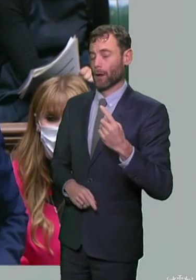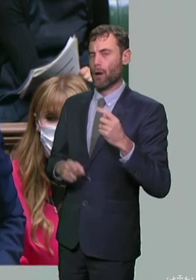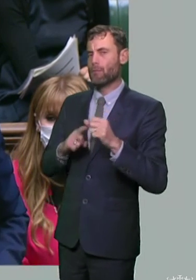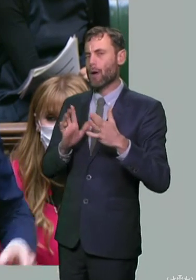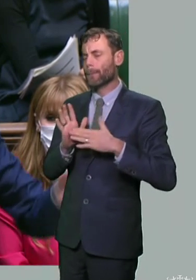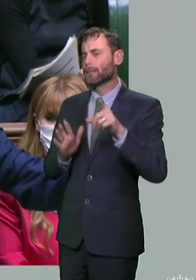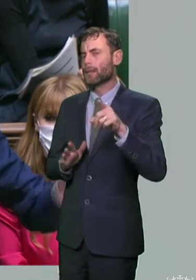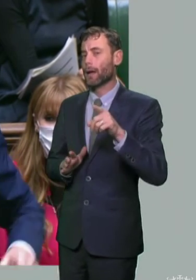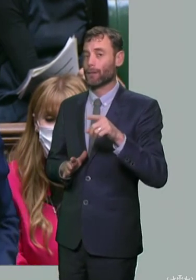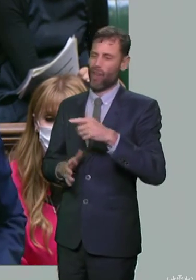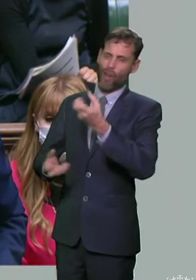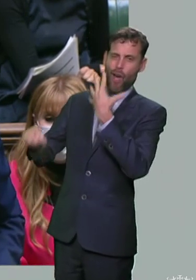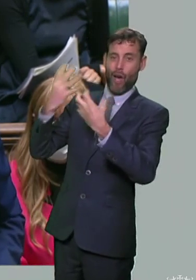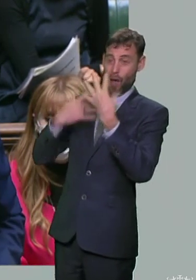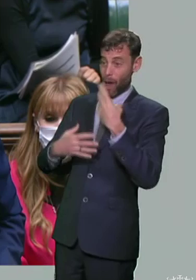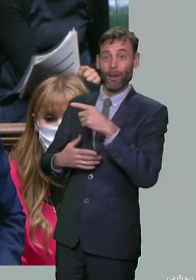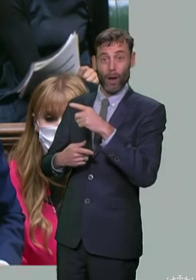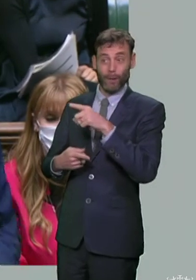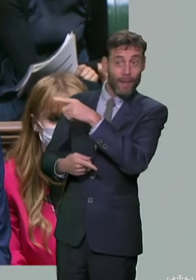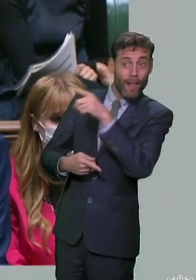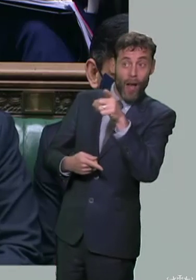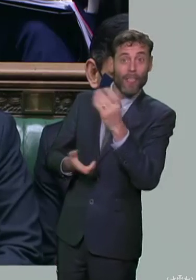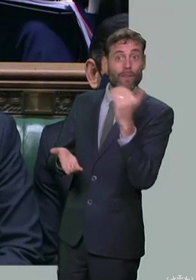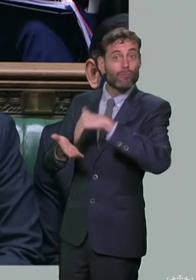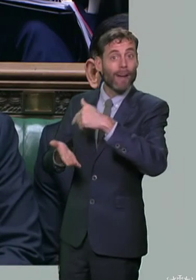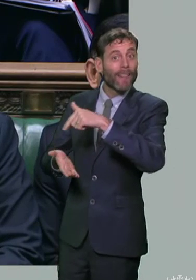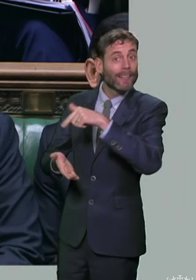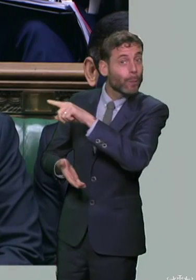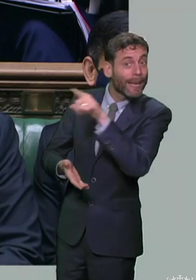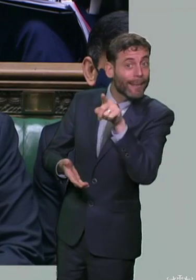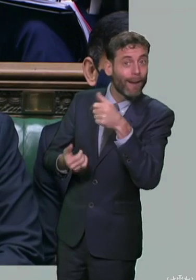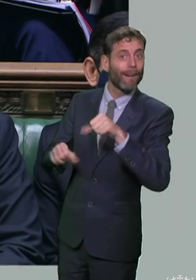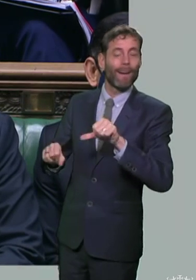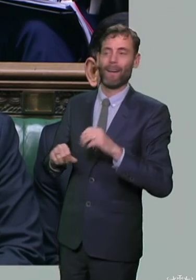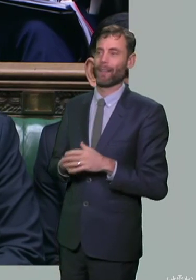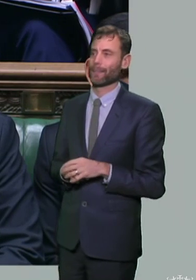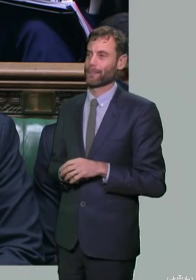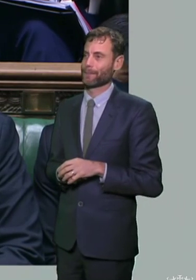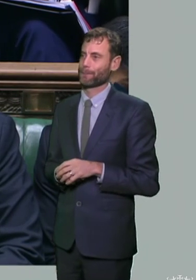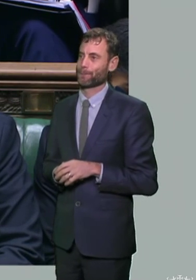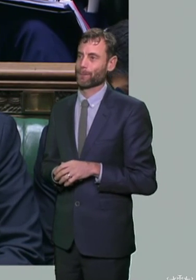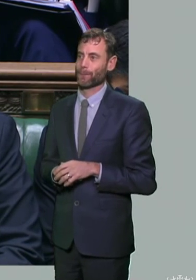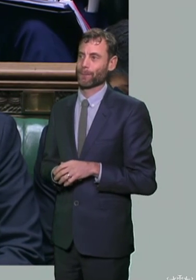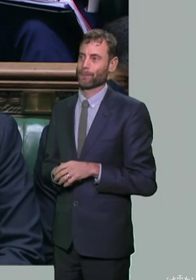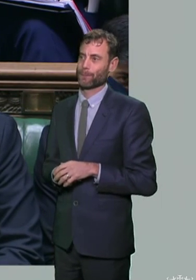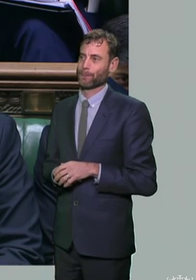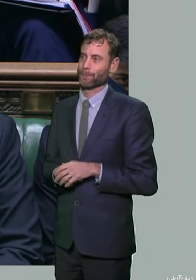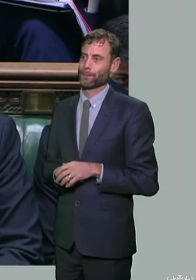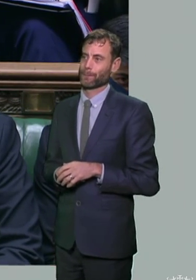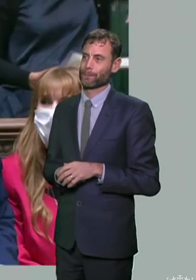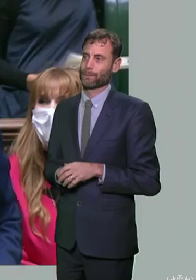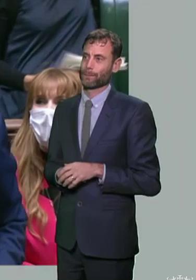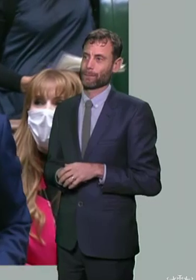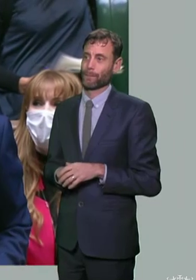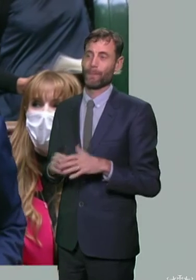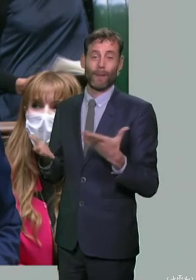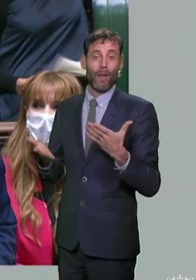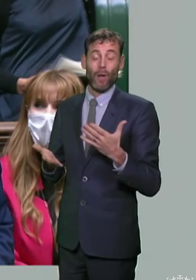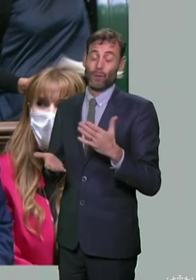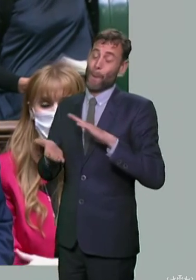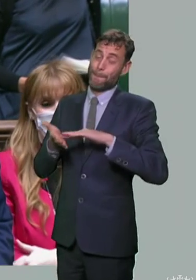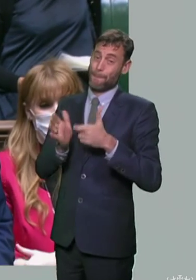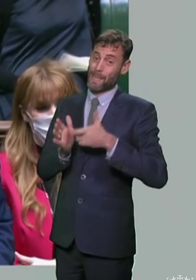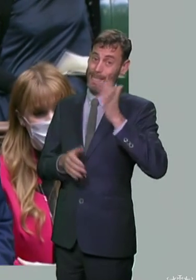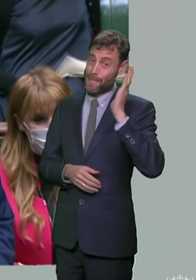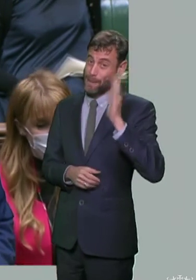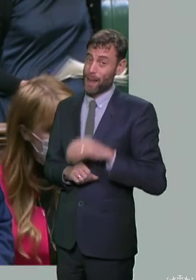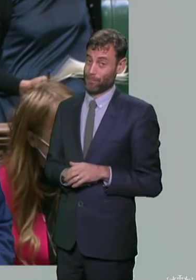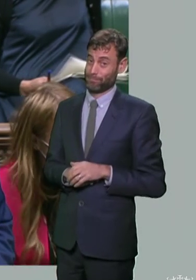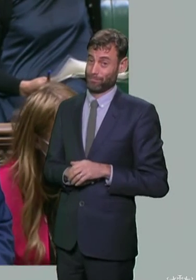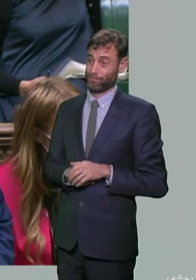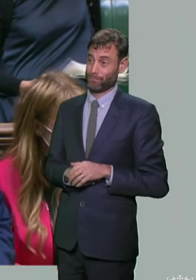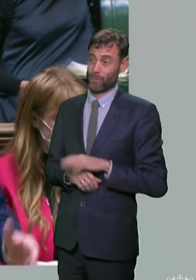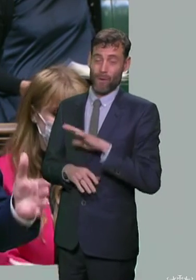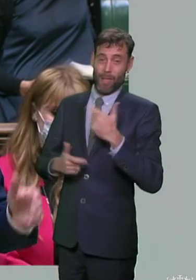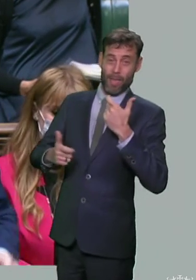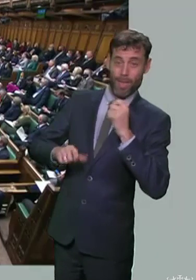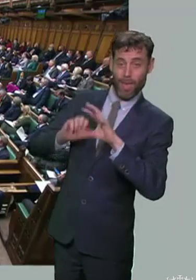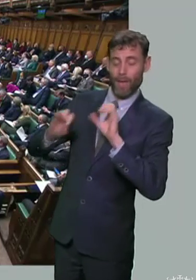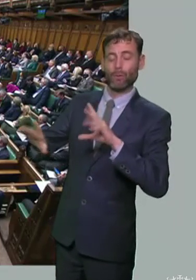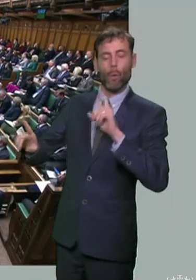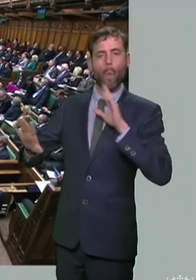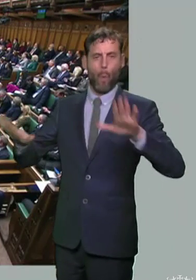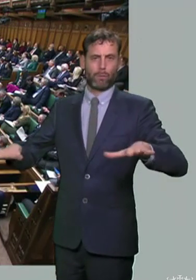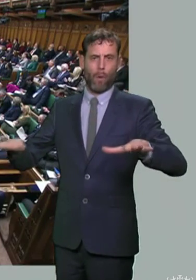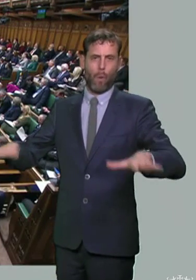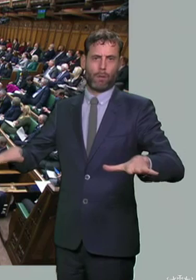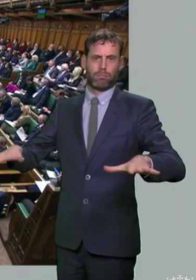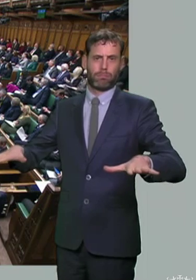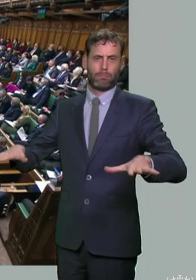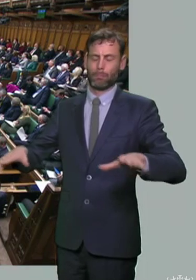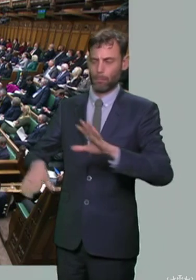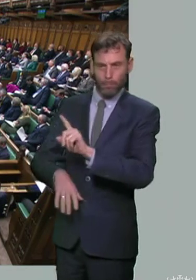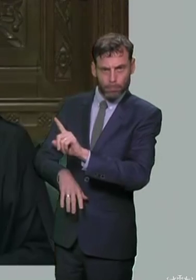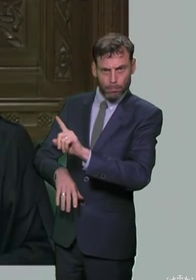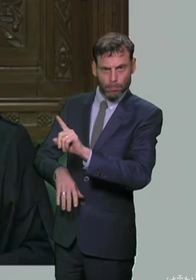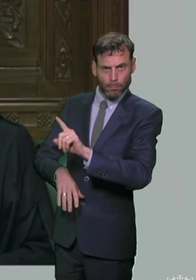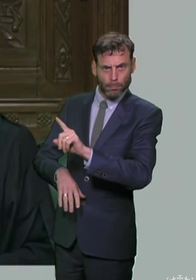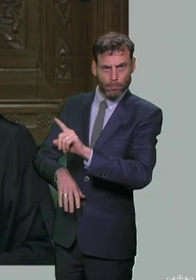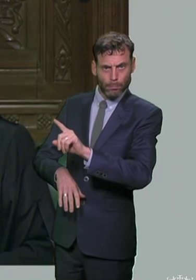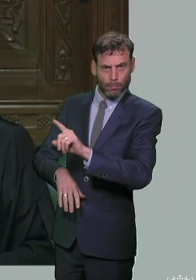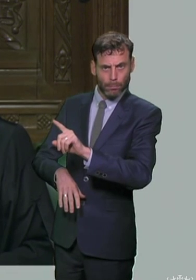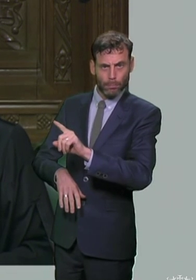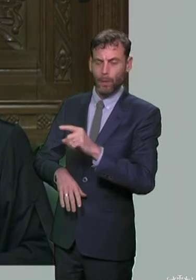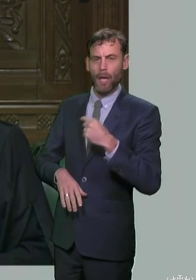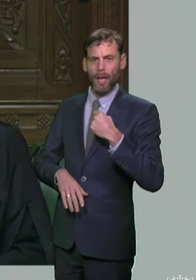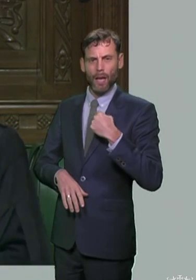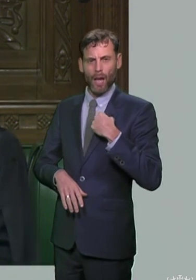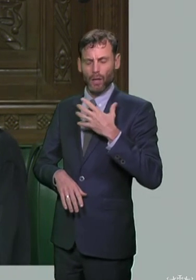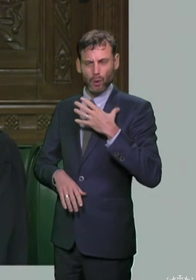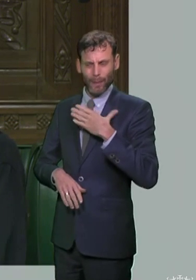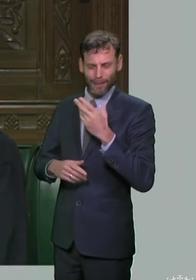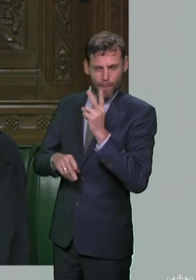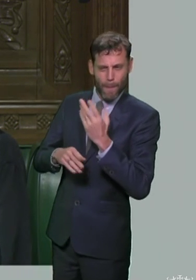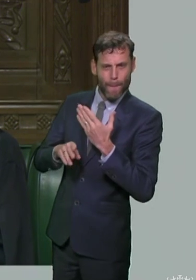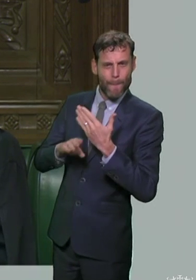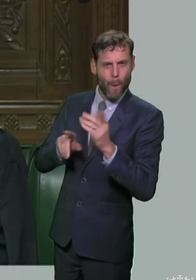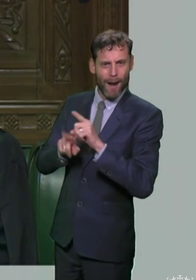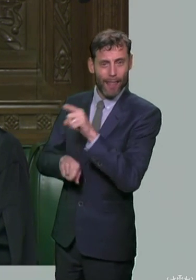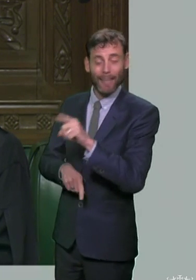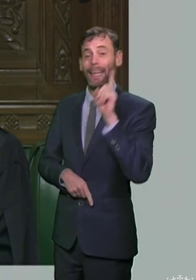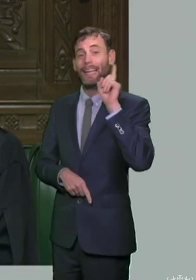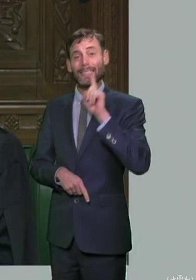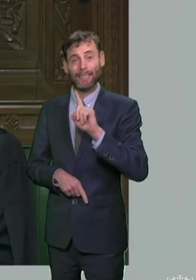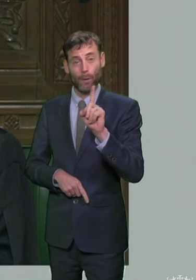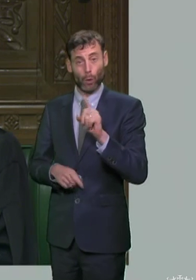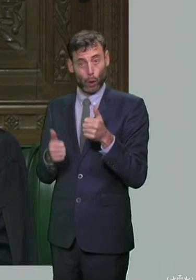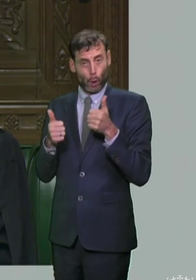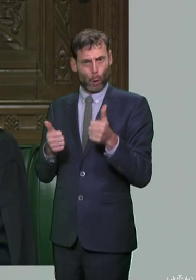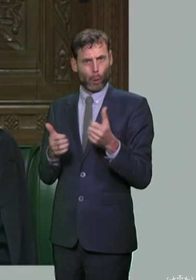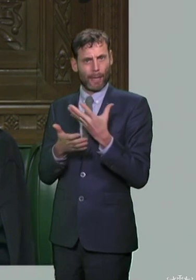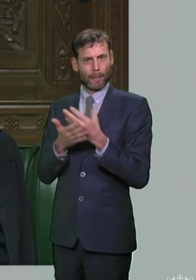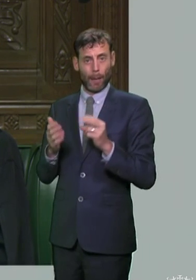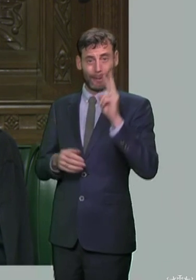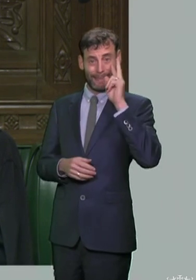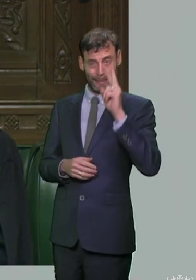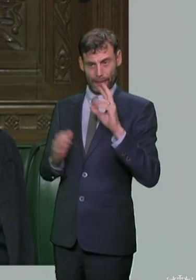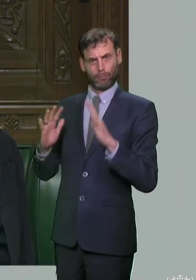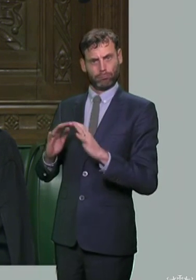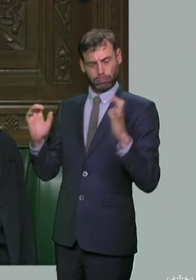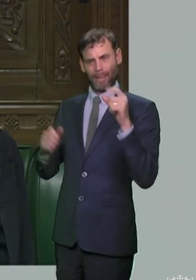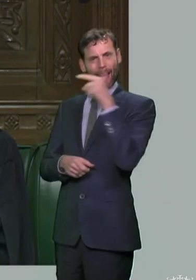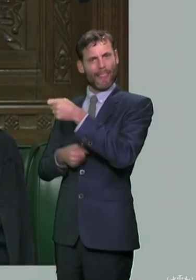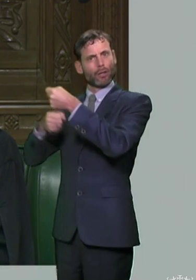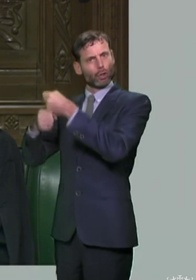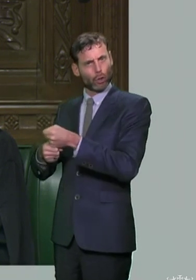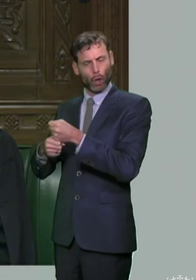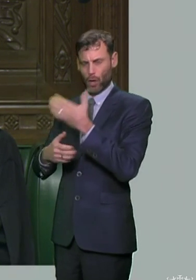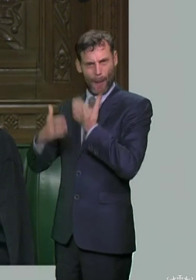Order. I do not think we need any further shouting. Yesterday, we had a very good example of the House at its best, in the cathedral.